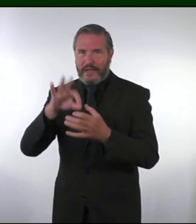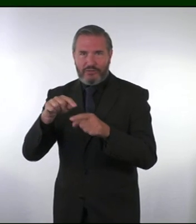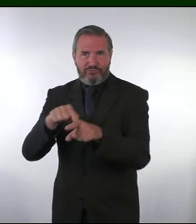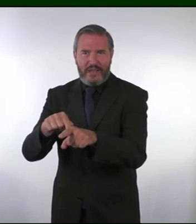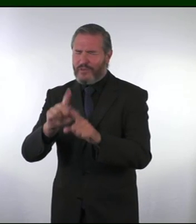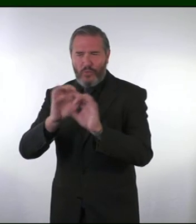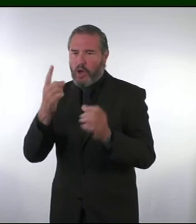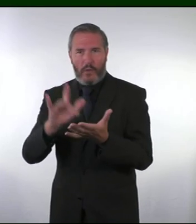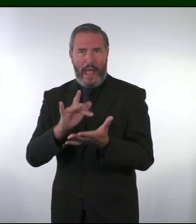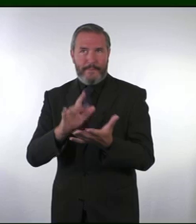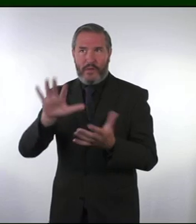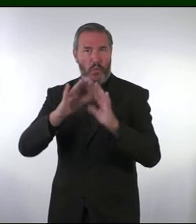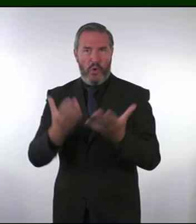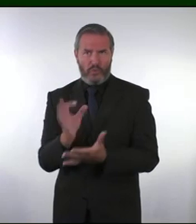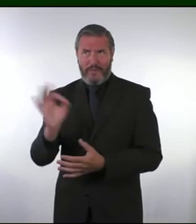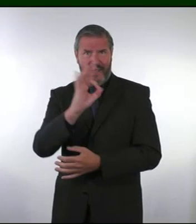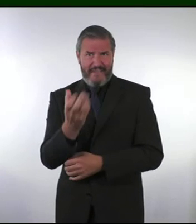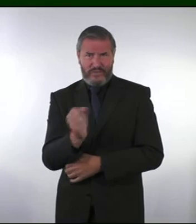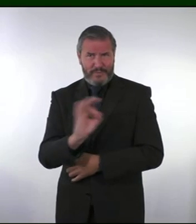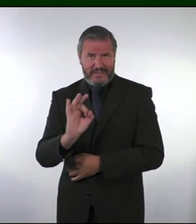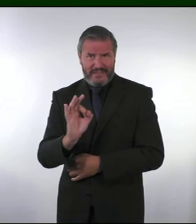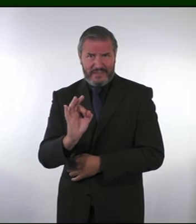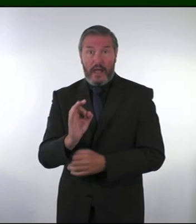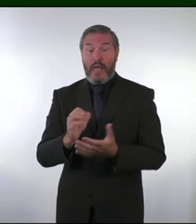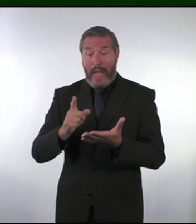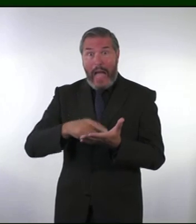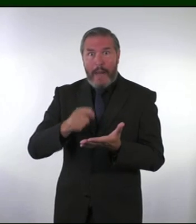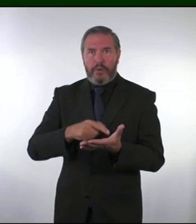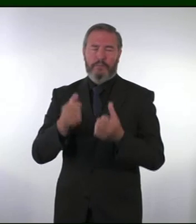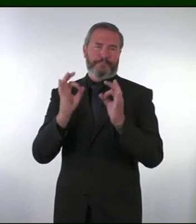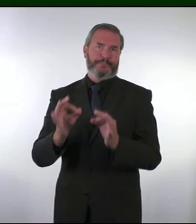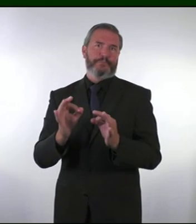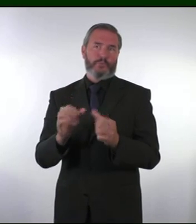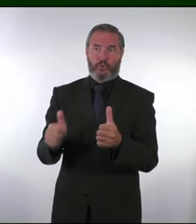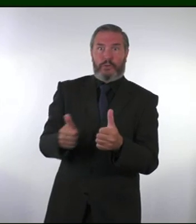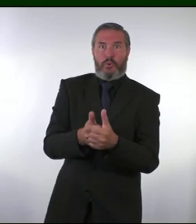I have always been clear—we have always been clear—that the app would be the icing on the cake.